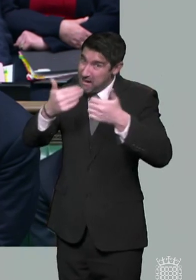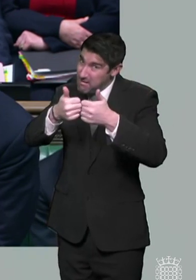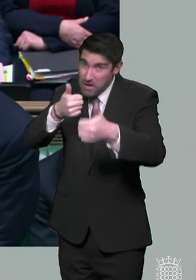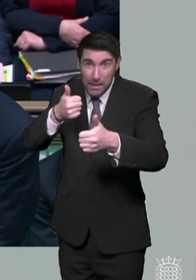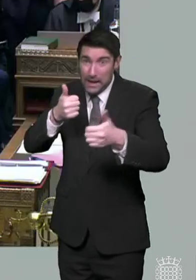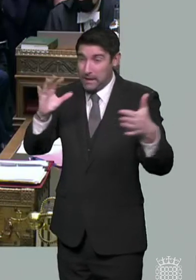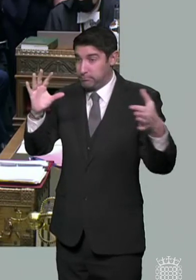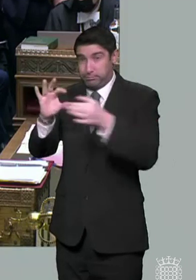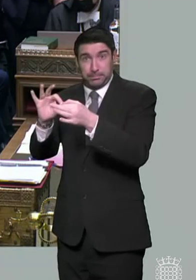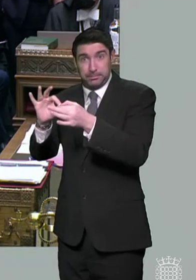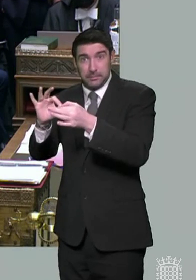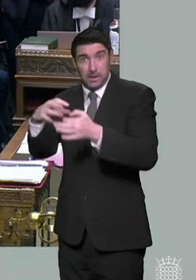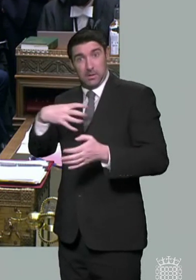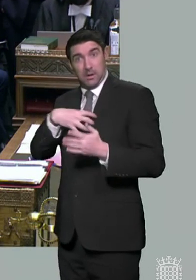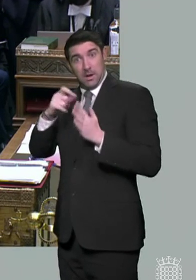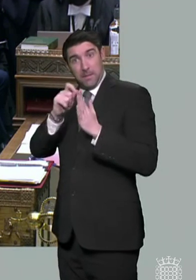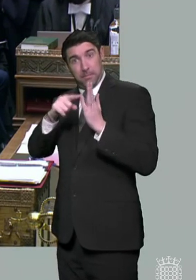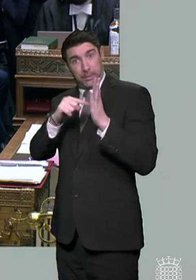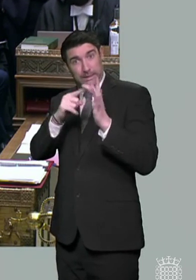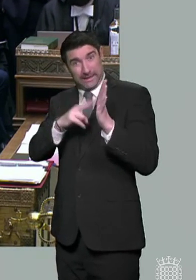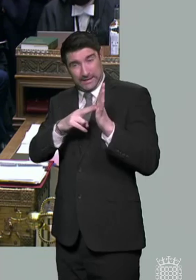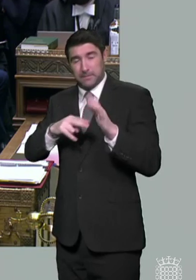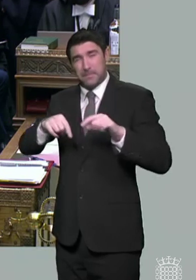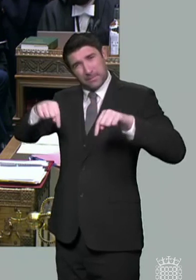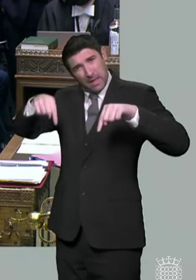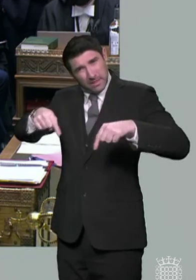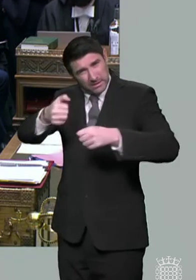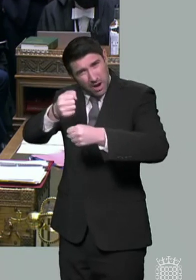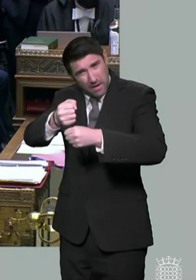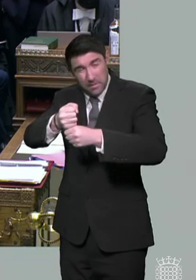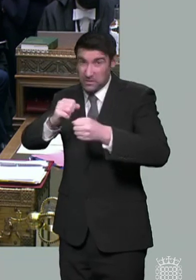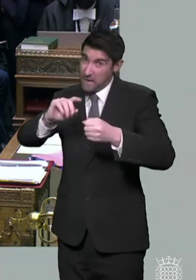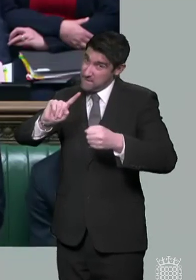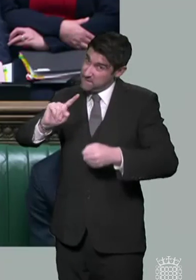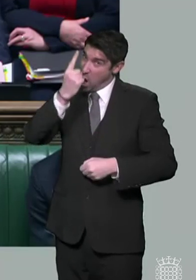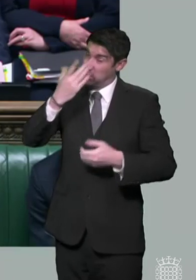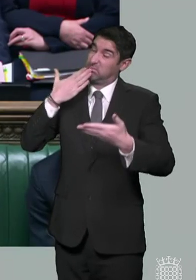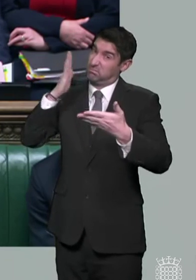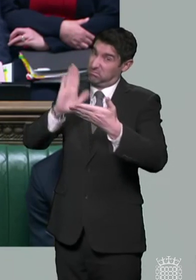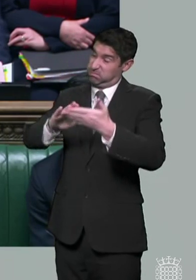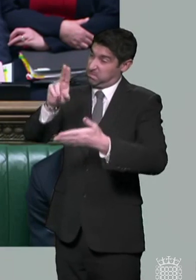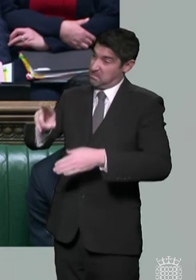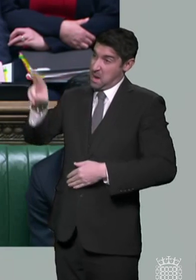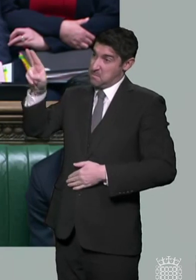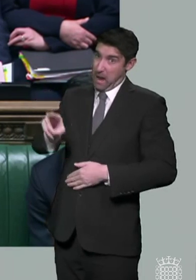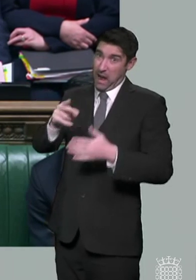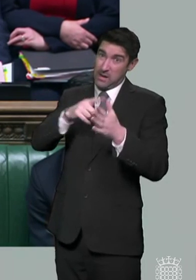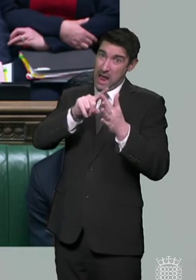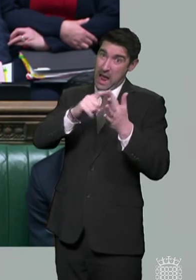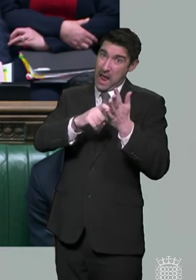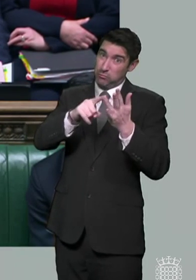This Government were among the first in Europe to ban Aeroflot from our skies.